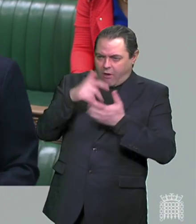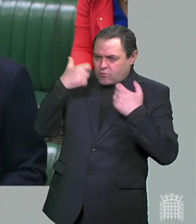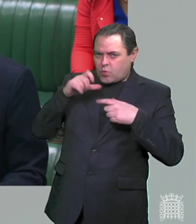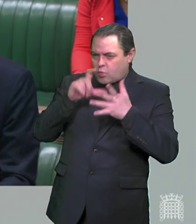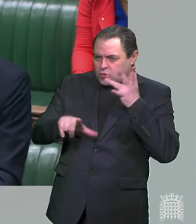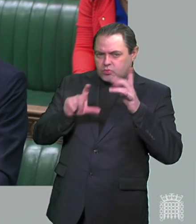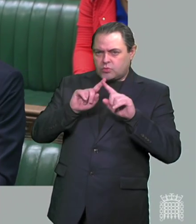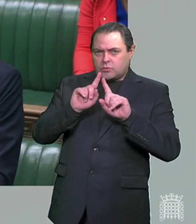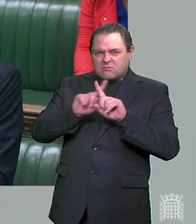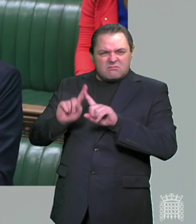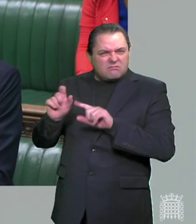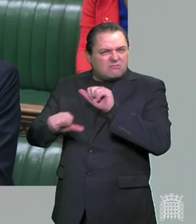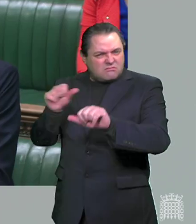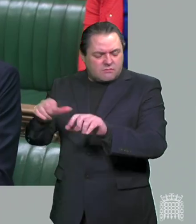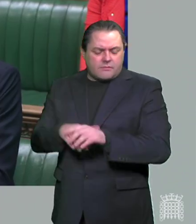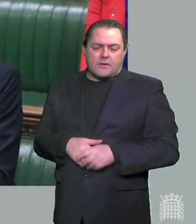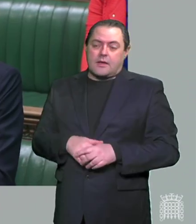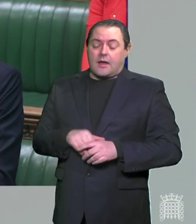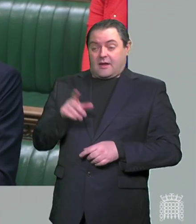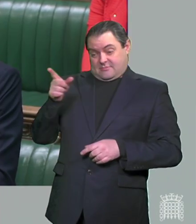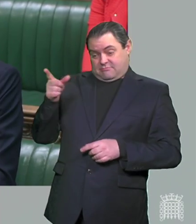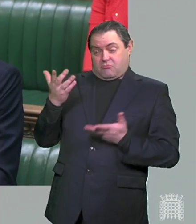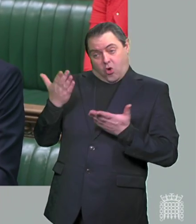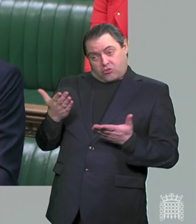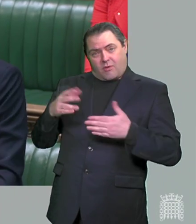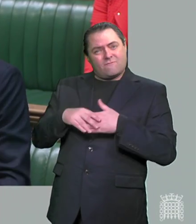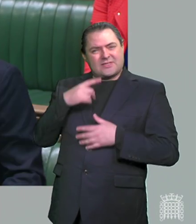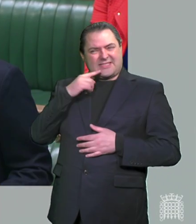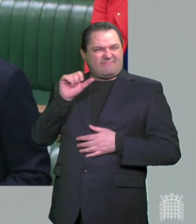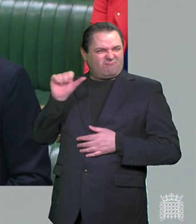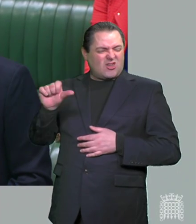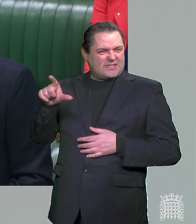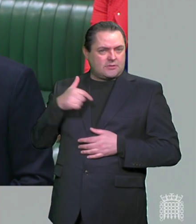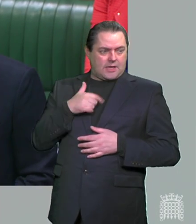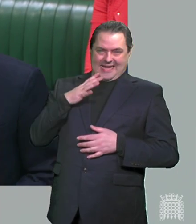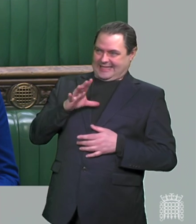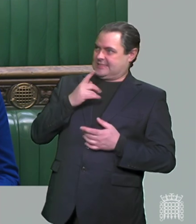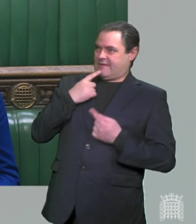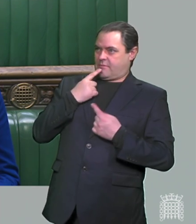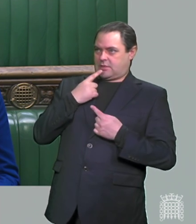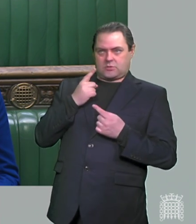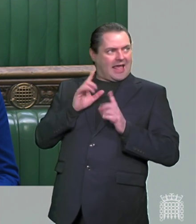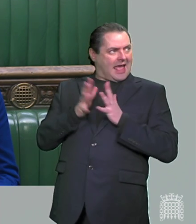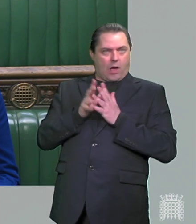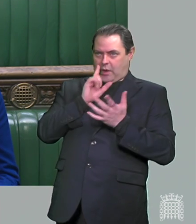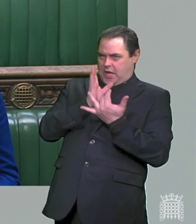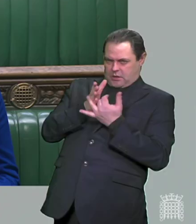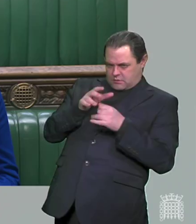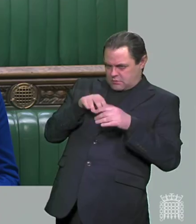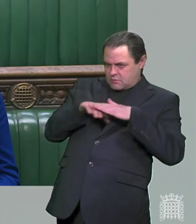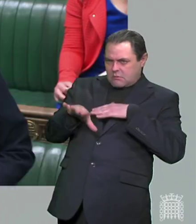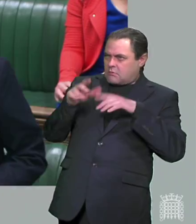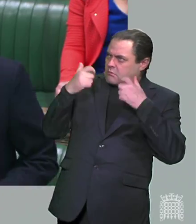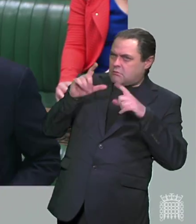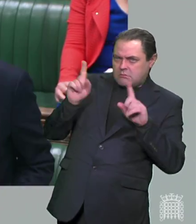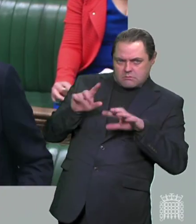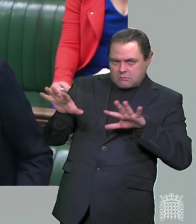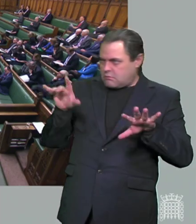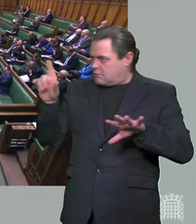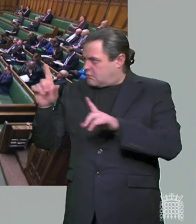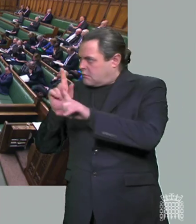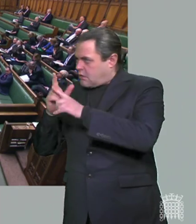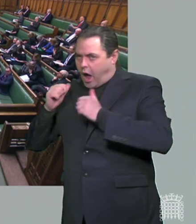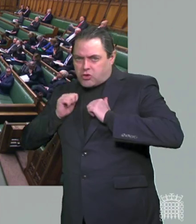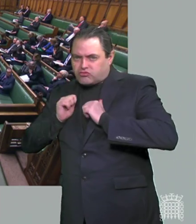She is right that accessible information is the key to supporting victims and ensuring that they can navigate the criminal justice system.